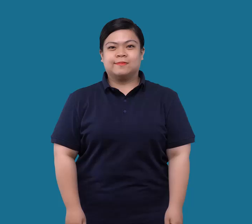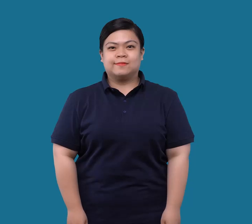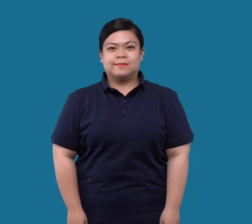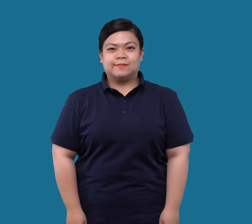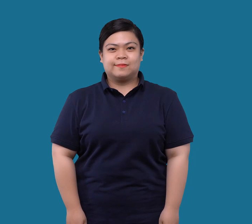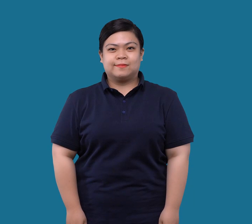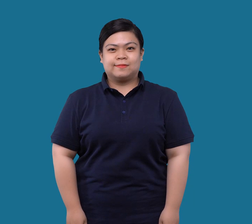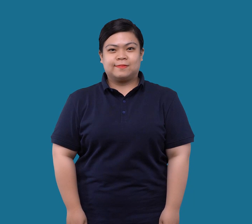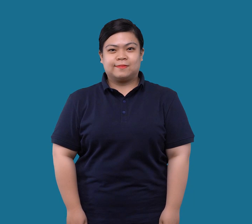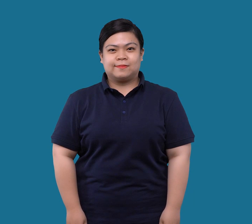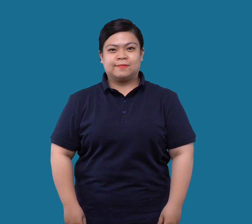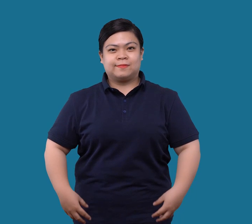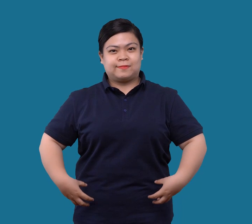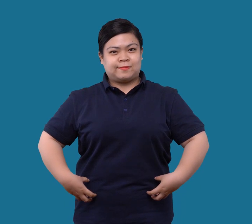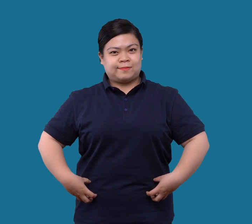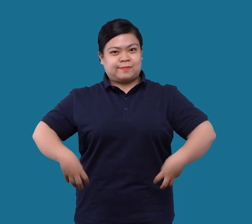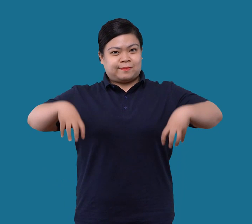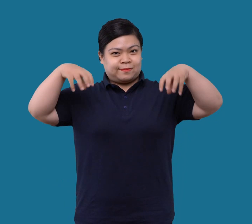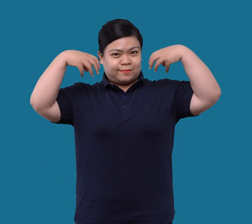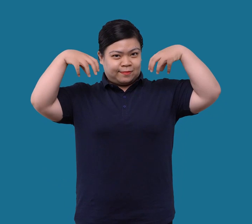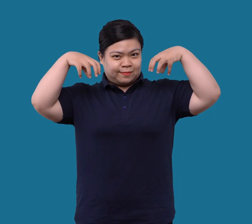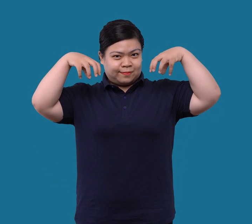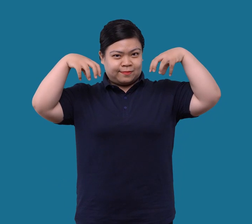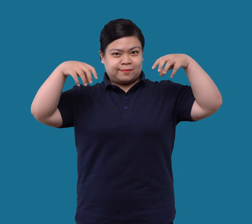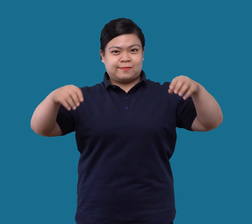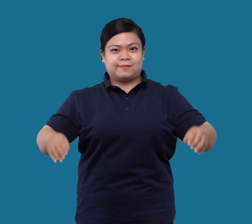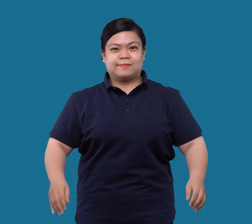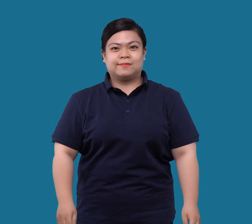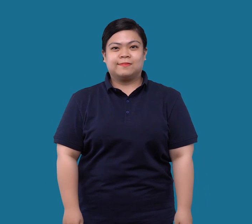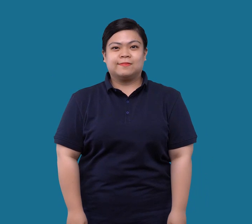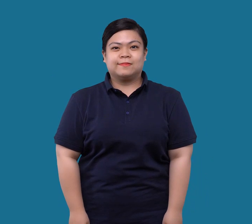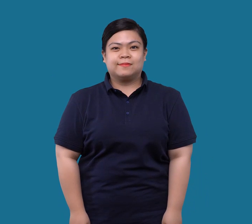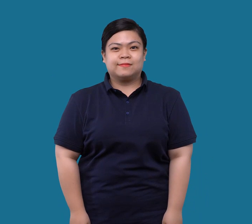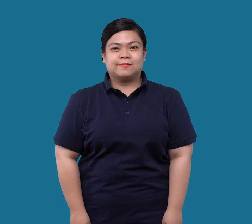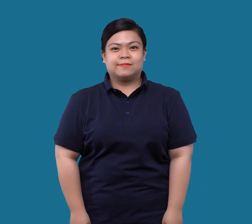buồng trứng